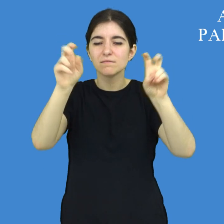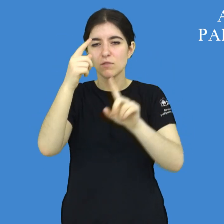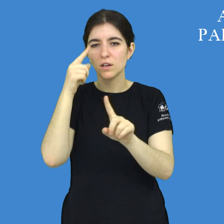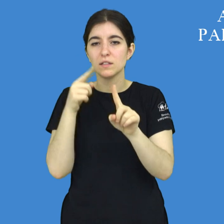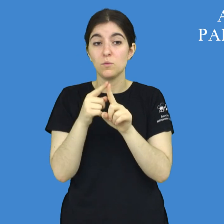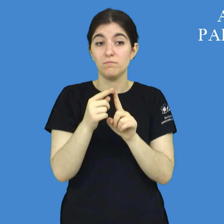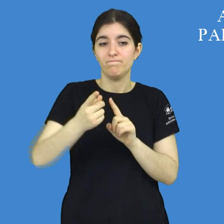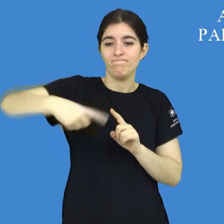objetivo